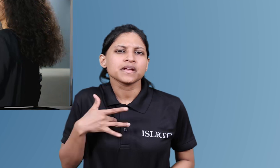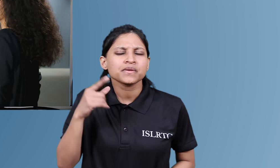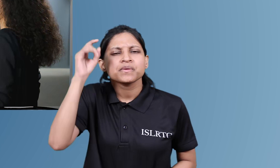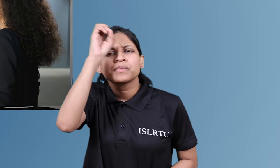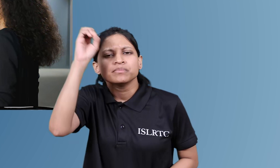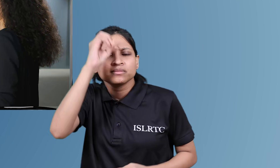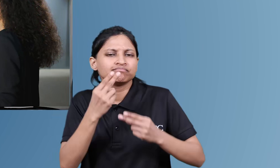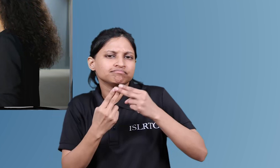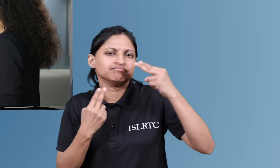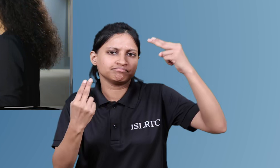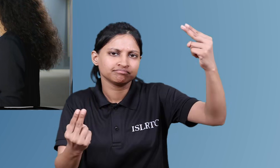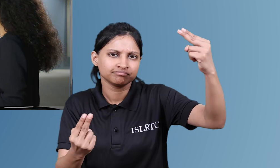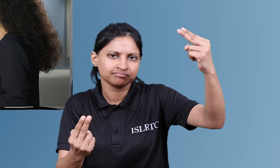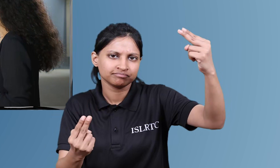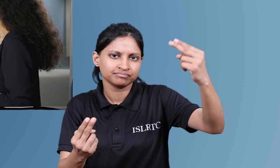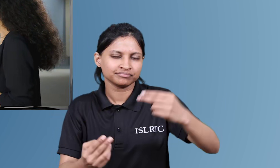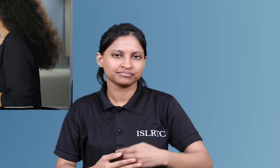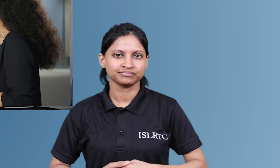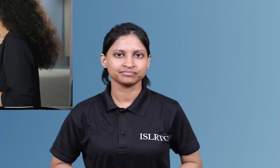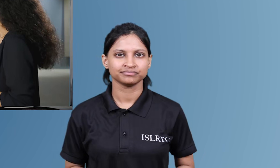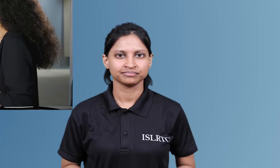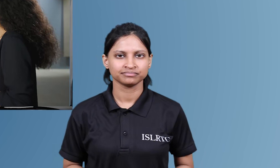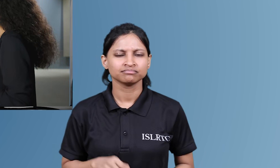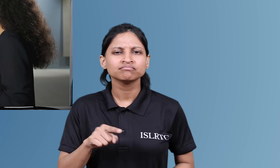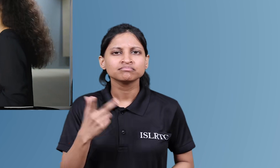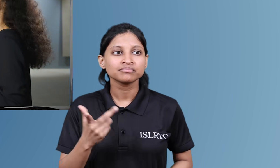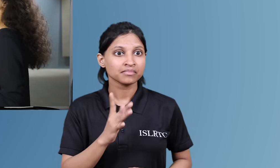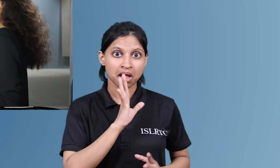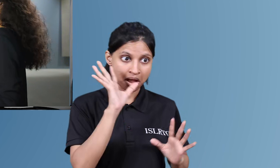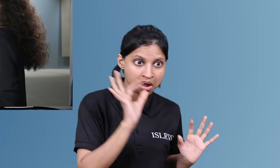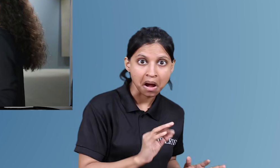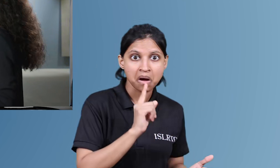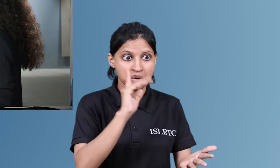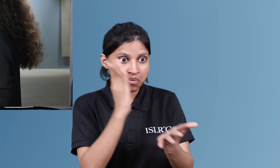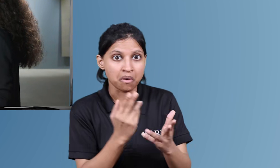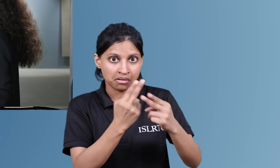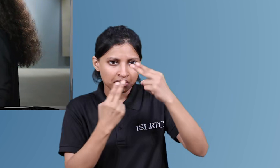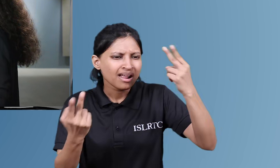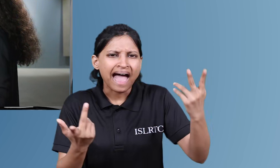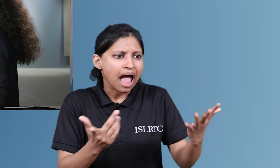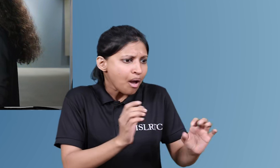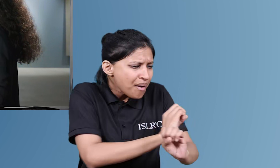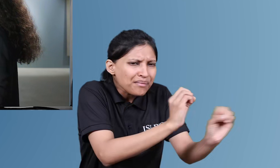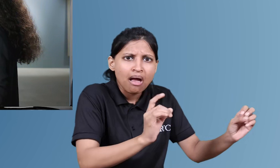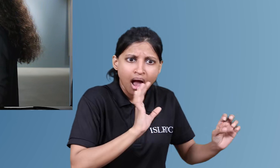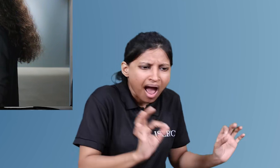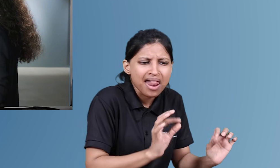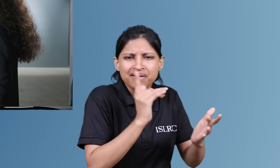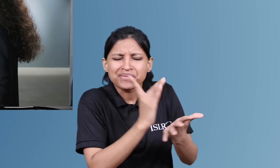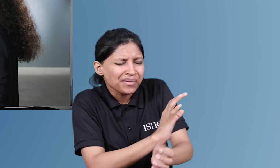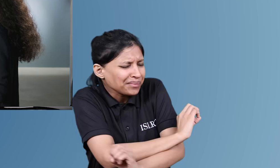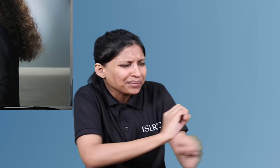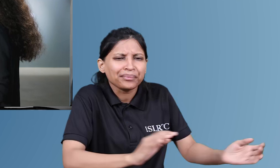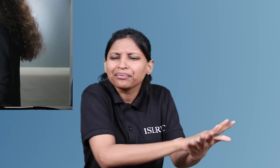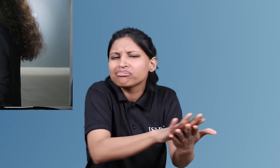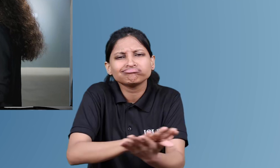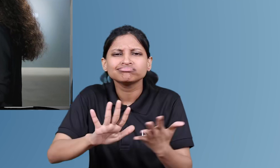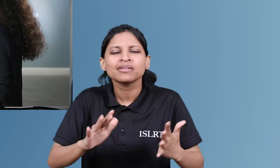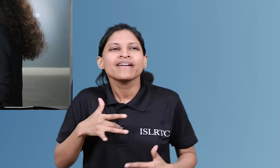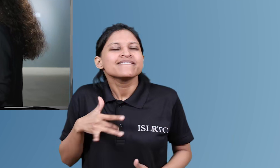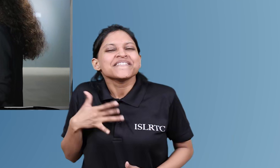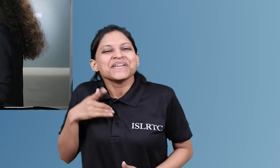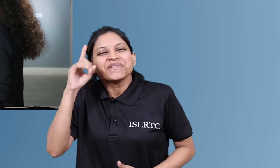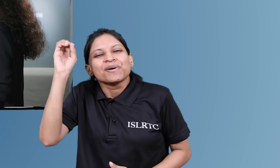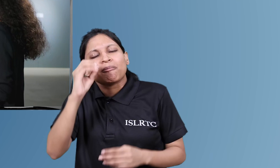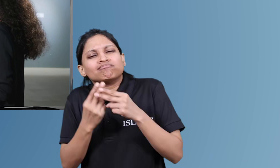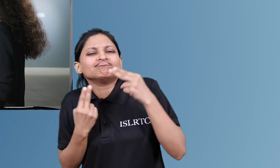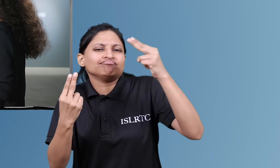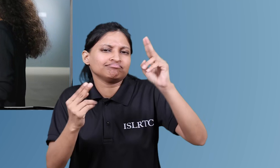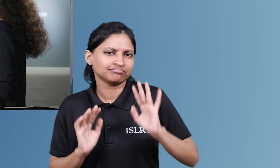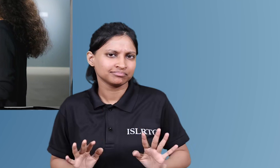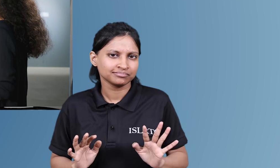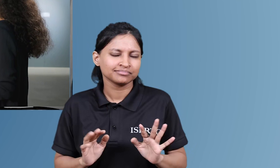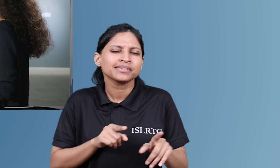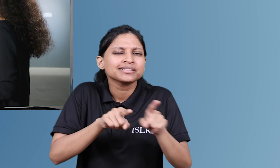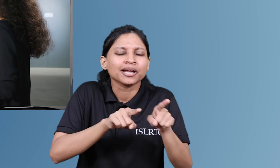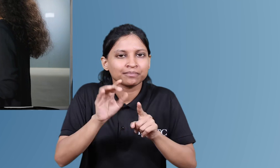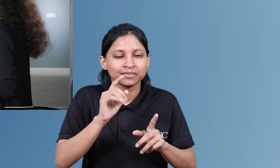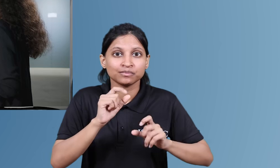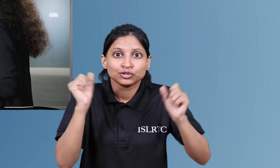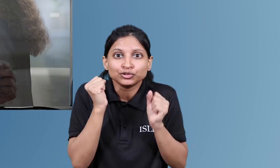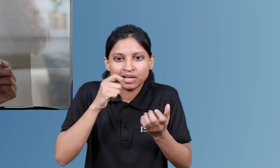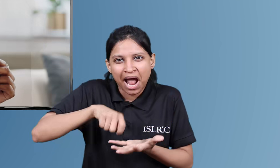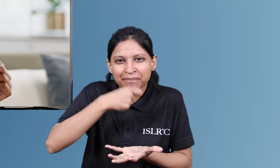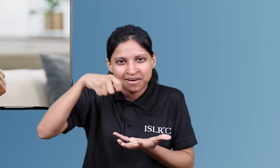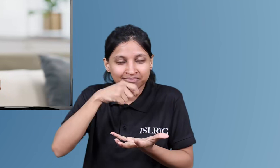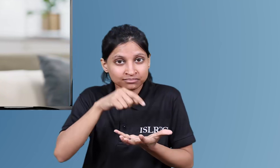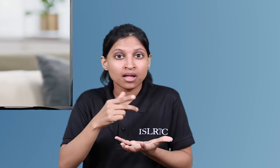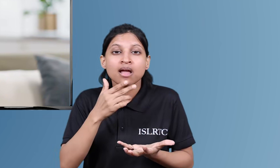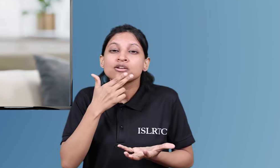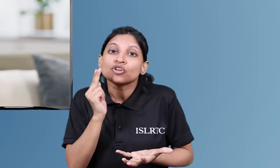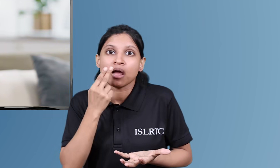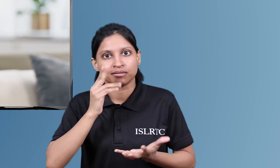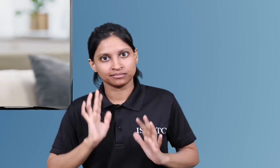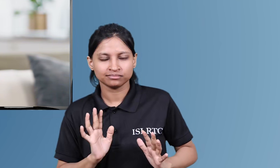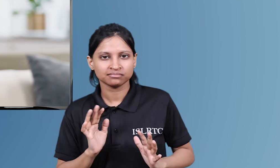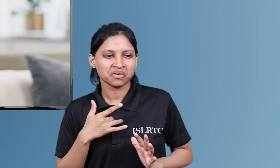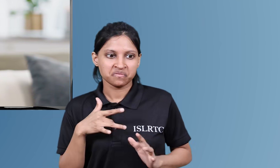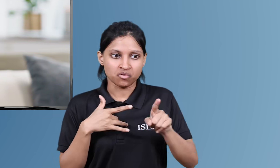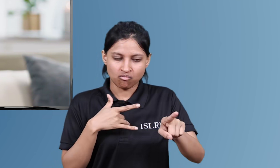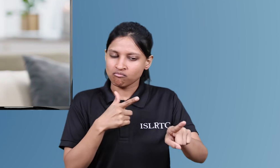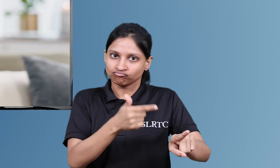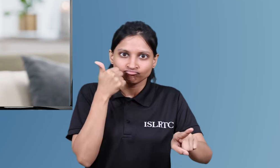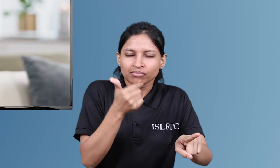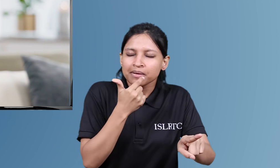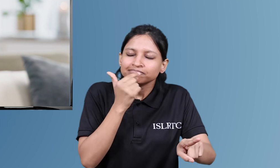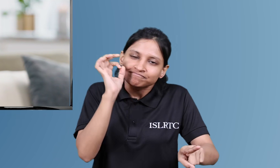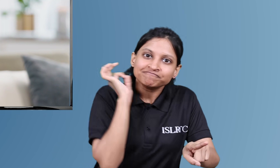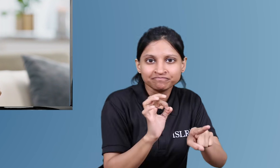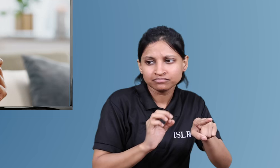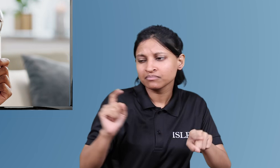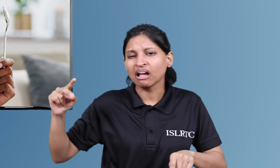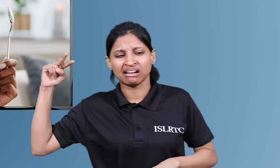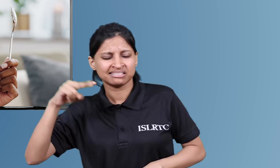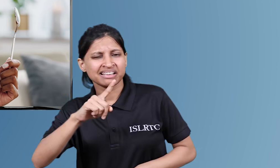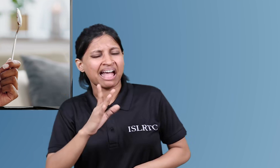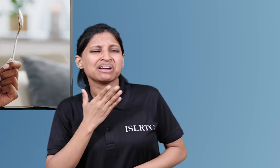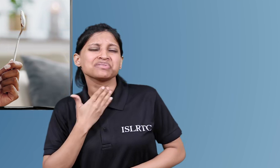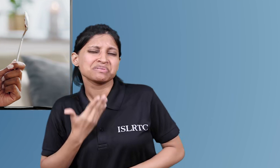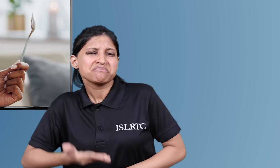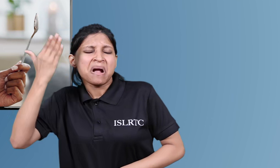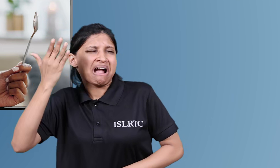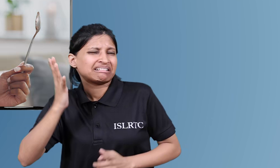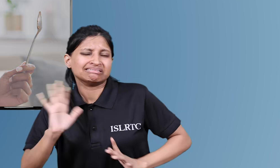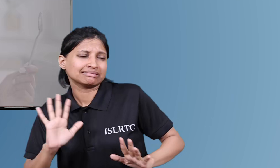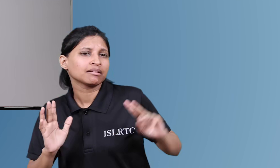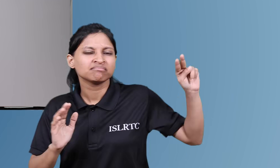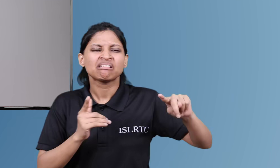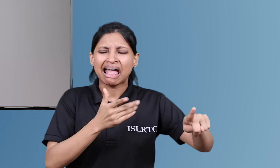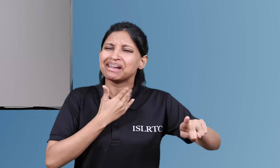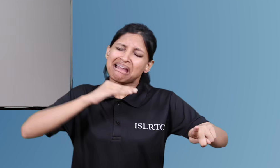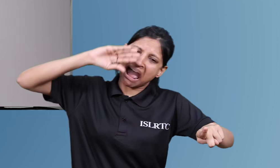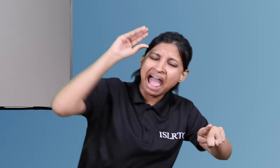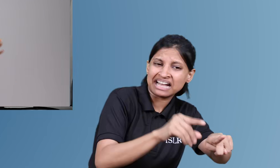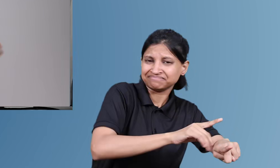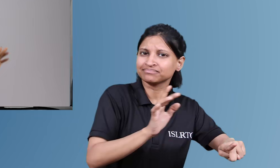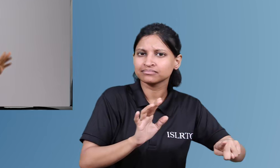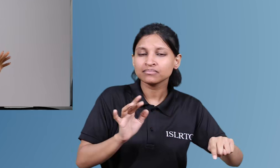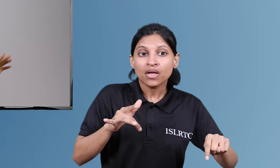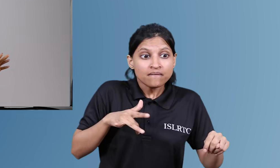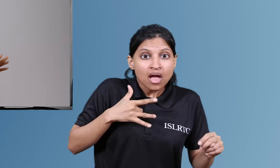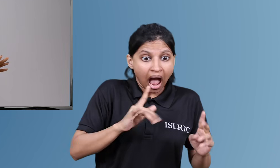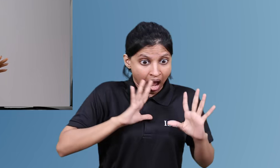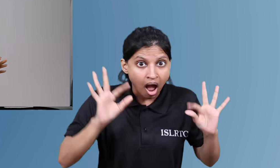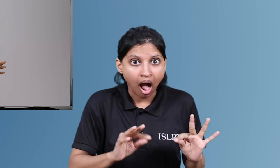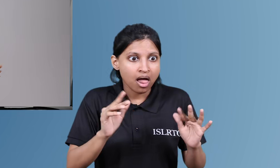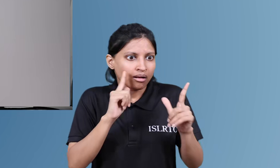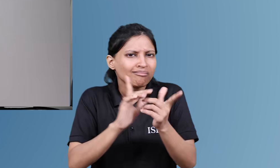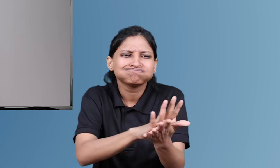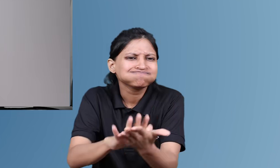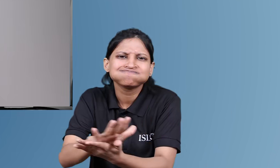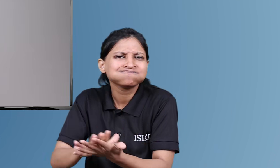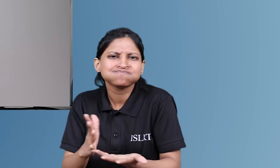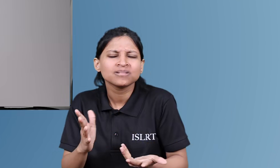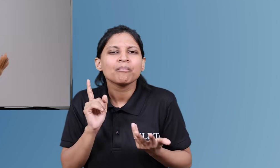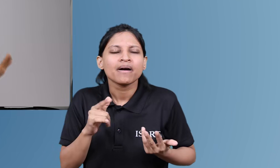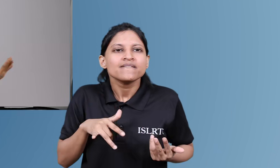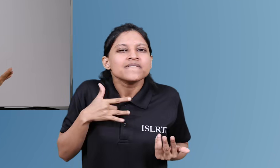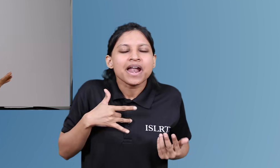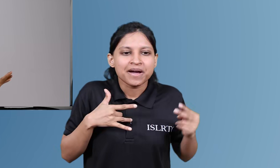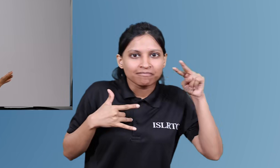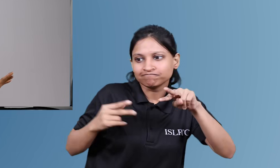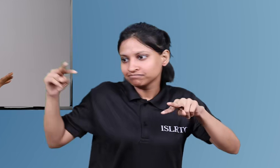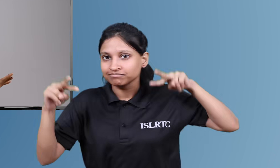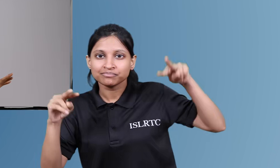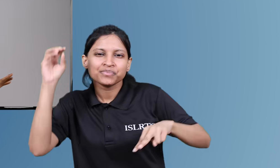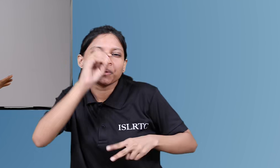Subjective Subjective refers to perspectives based on personal feelings, tastes, or opinions, which are not grounded in facts. one person might say that chocolate ice cream is the best, while another argues that it's too sweet. Meanwhile, someone else might claim that it's not sweet enough.